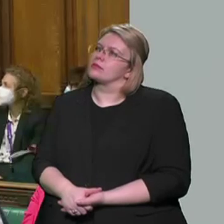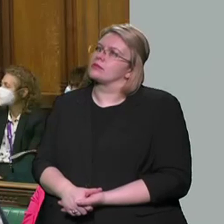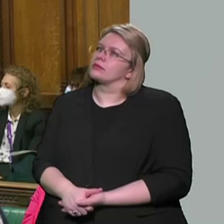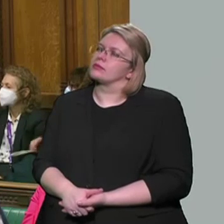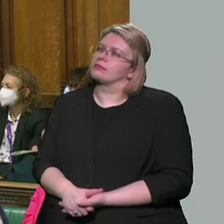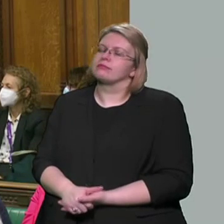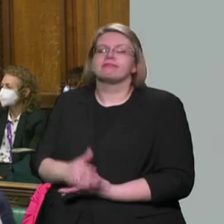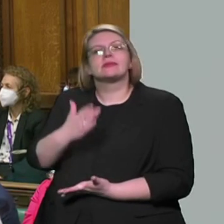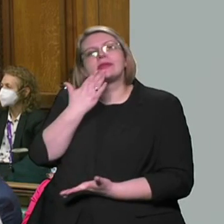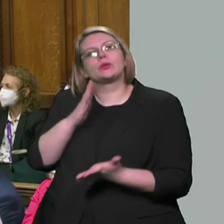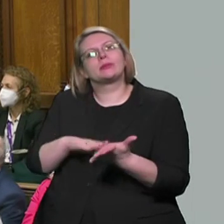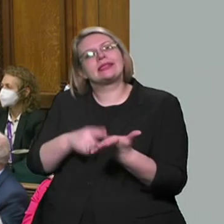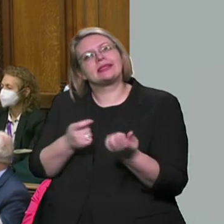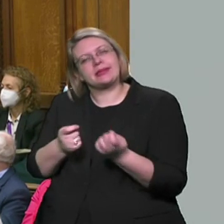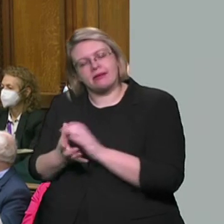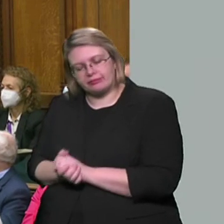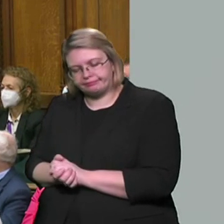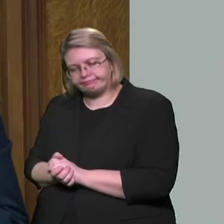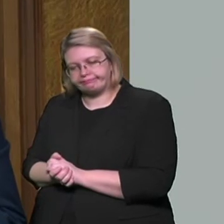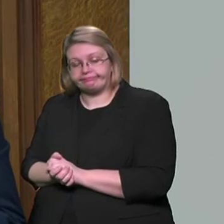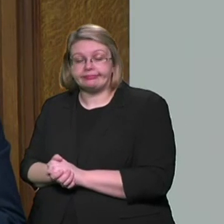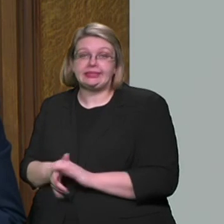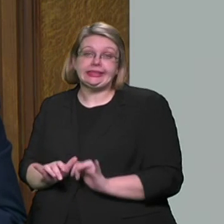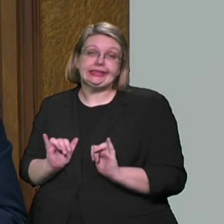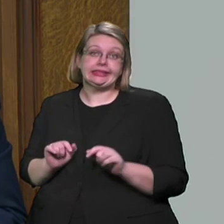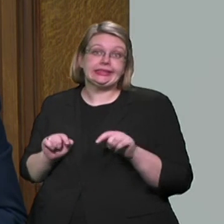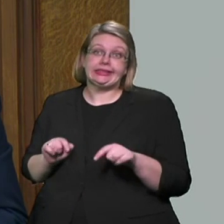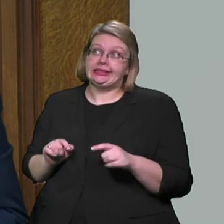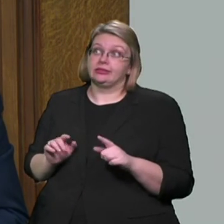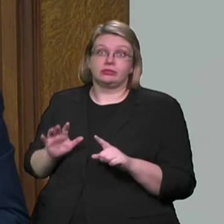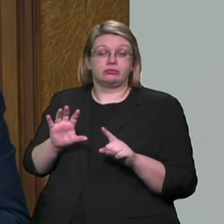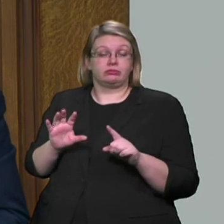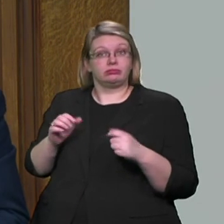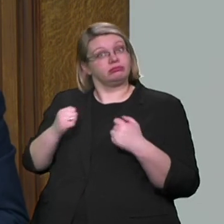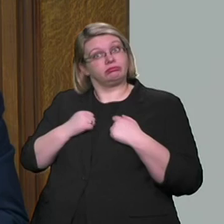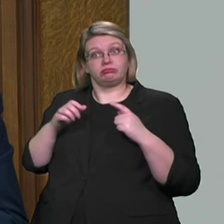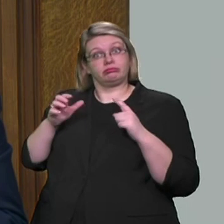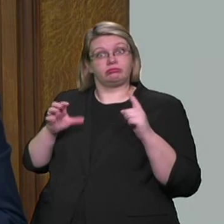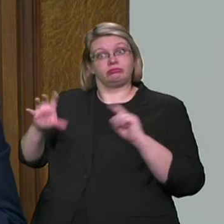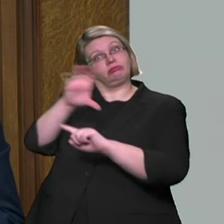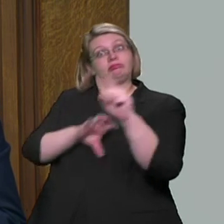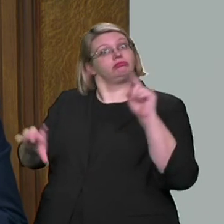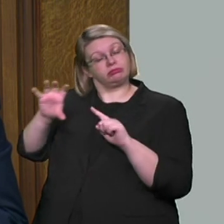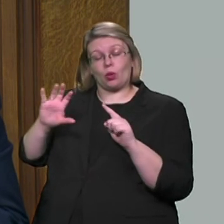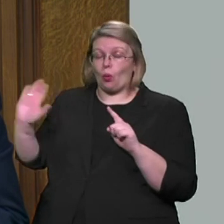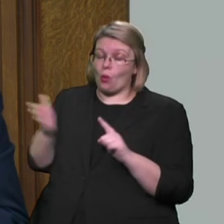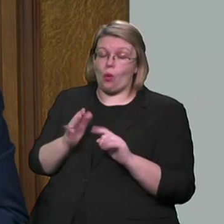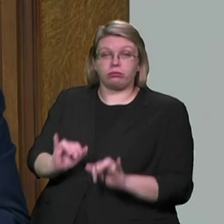9. We have a humanitarian crisis of food poverty in all the constituencies represented in this House.